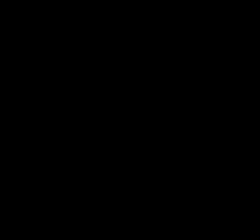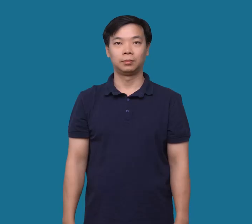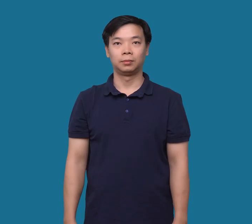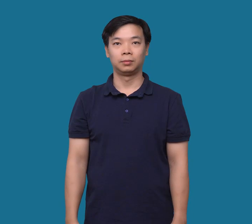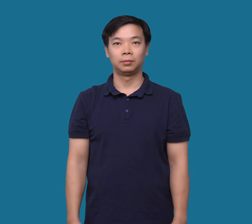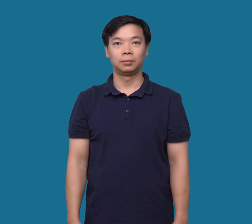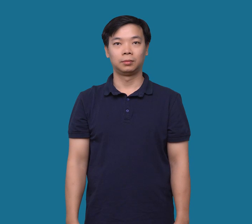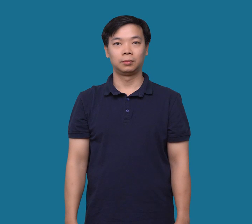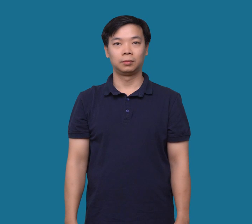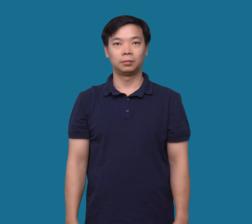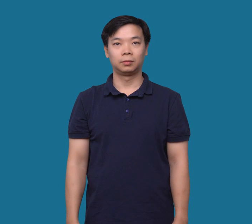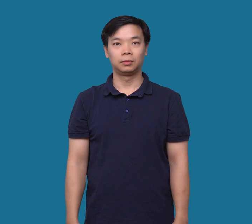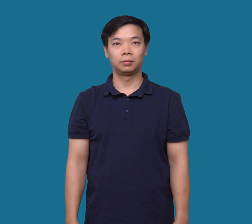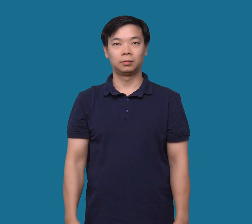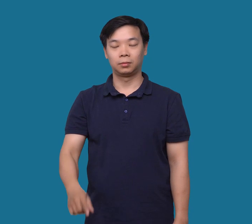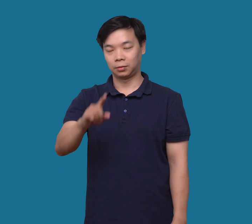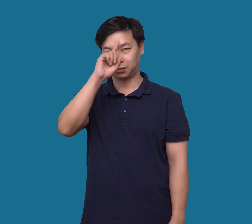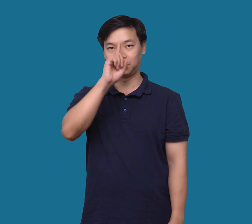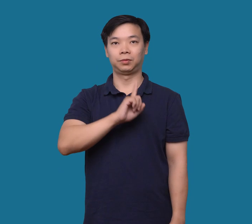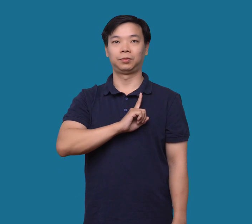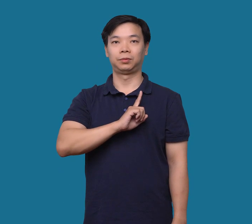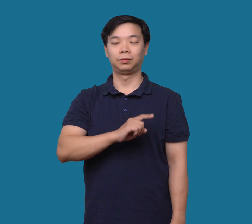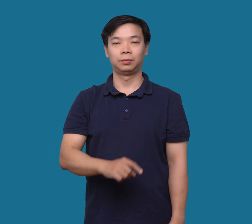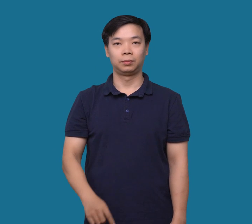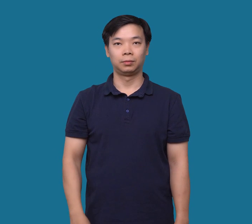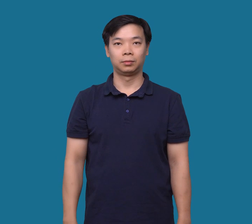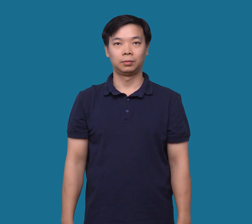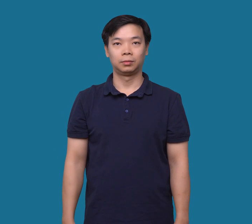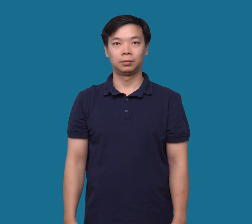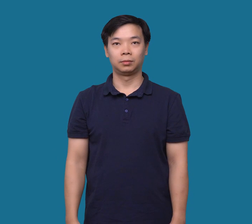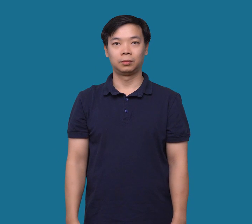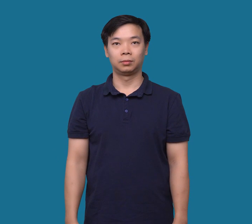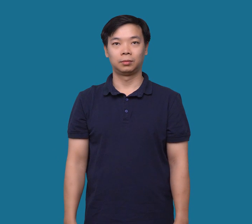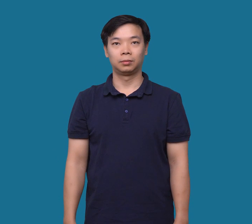tự tin